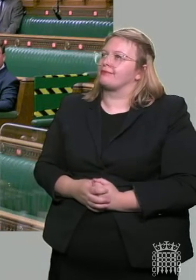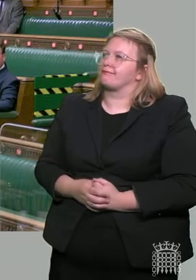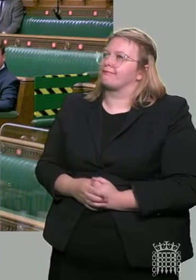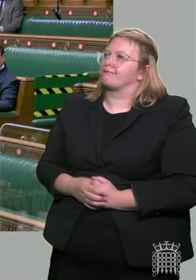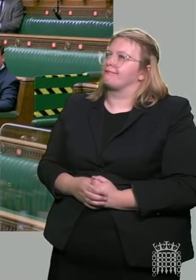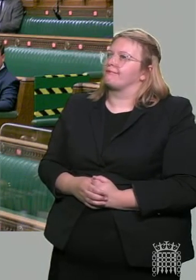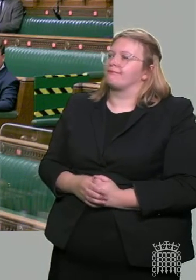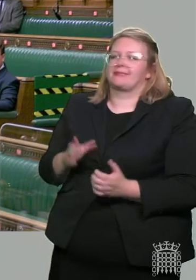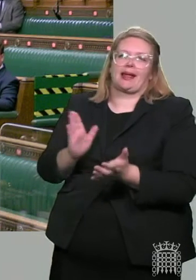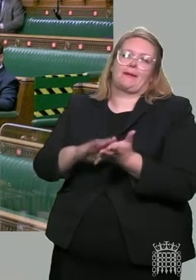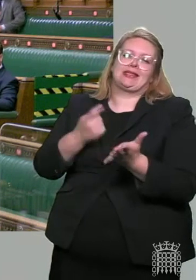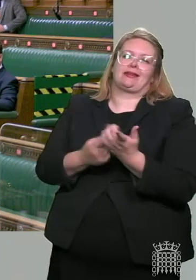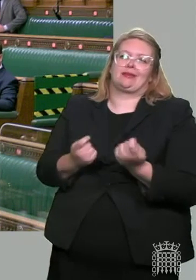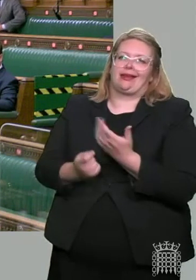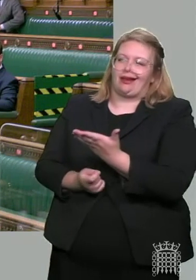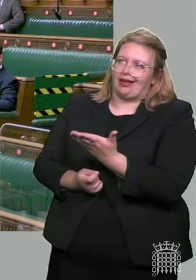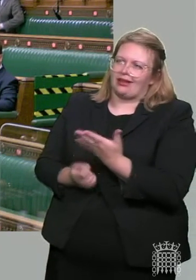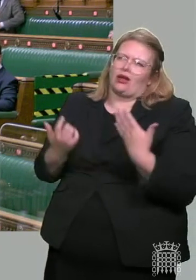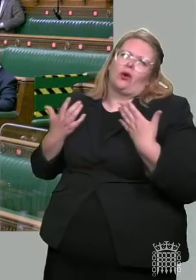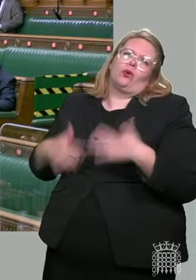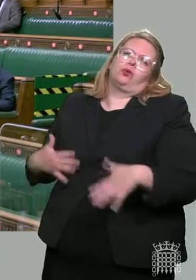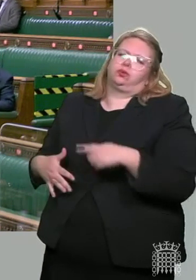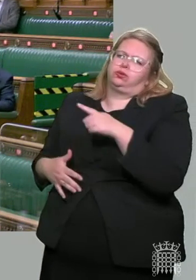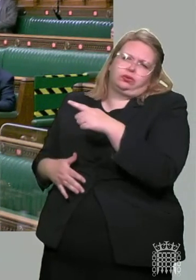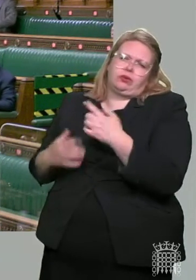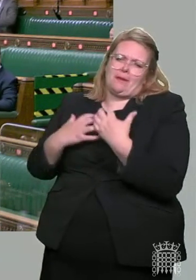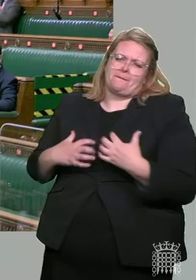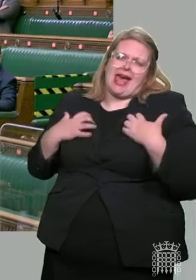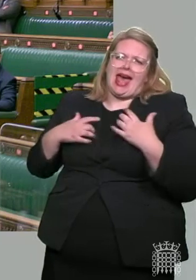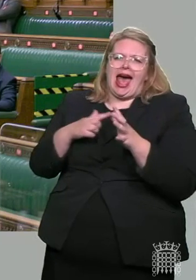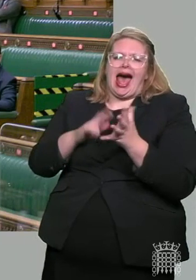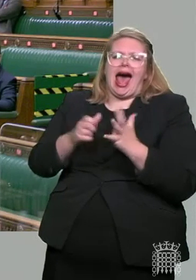I am lost in admiration for what Andy Street is doing.